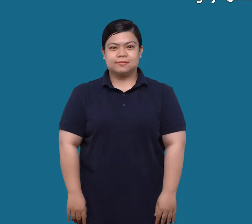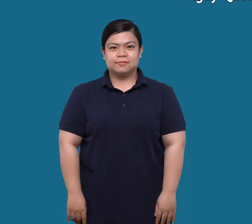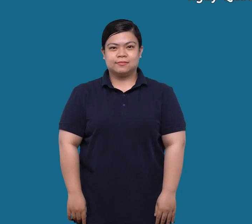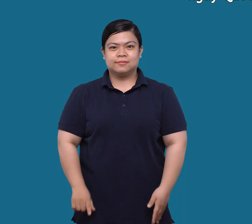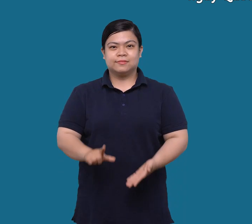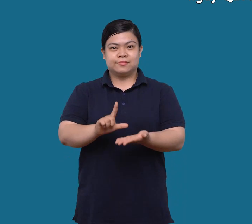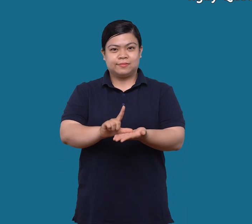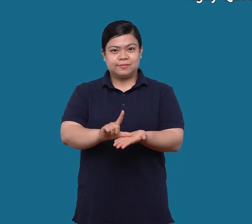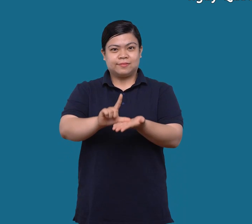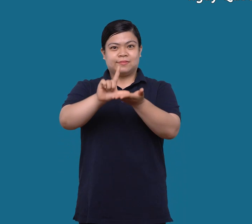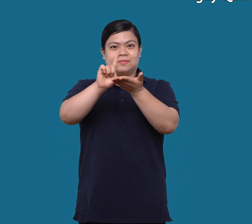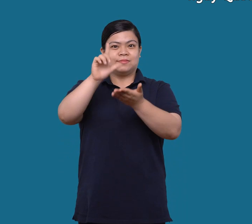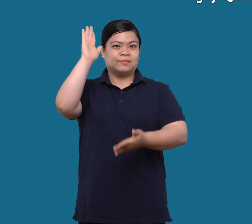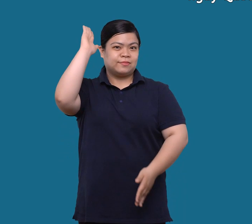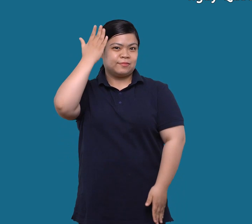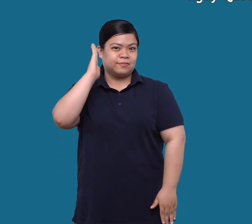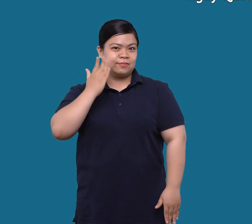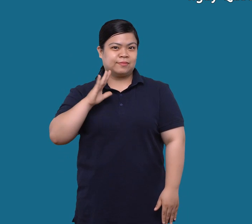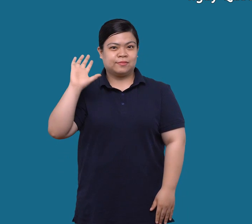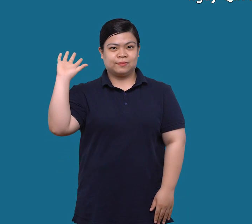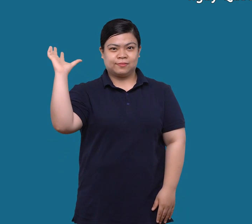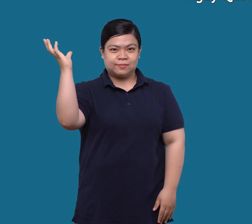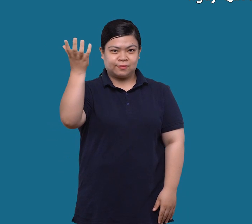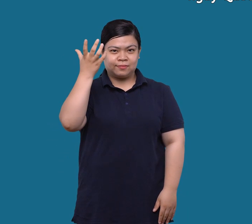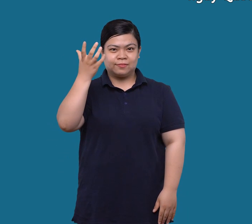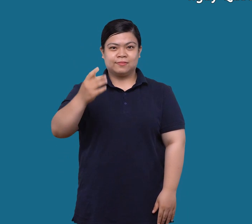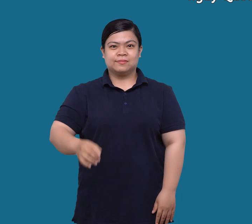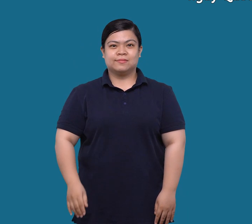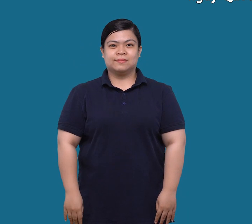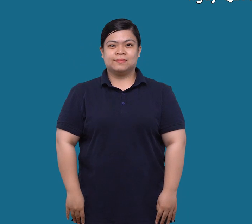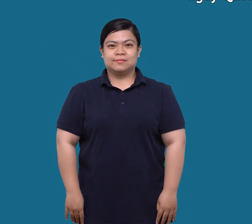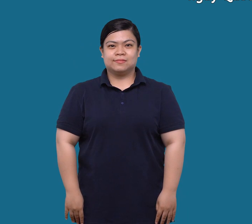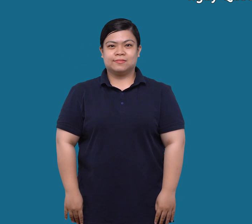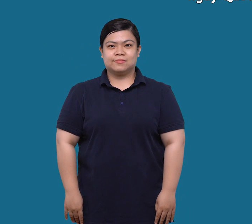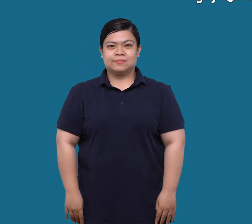ngày Quốc tế phụ nữ 8/3